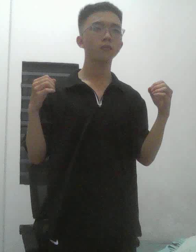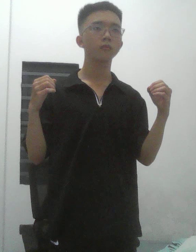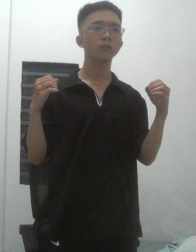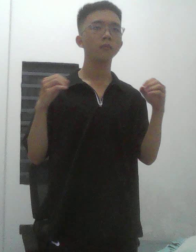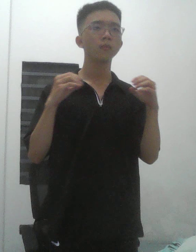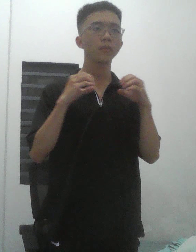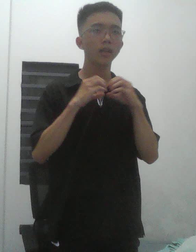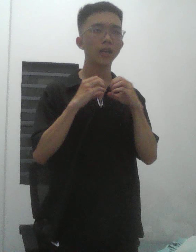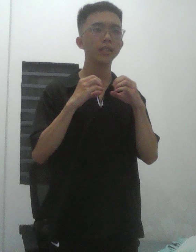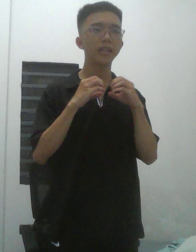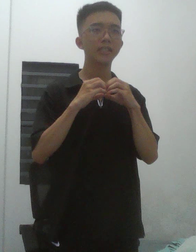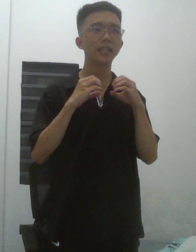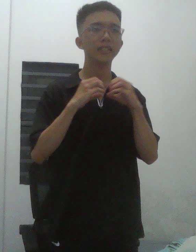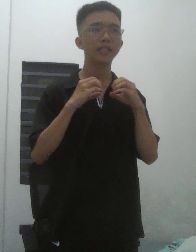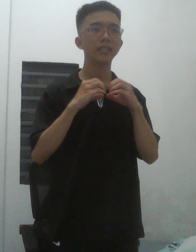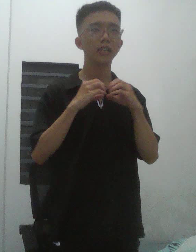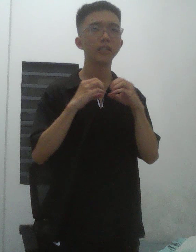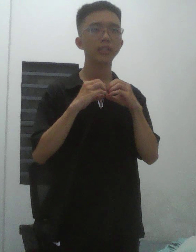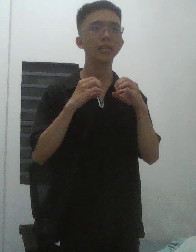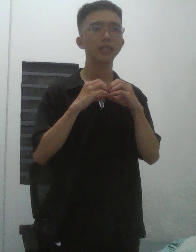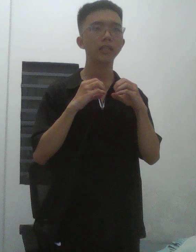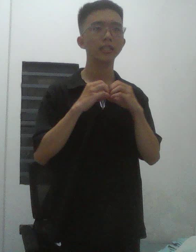cai nhau